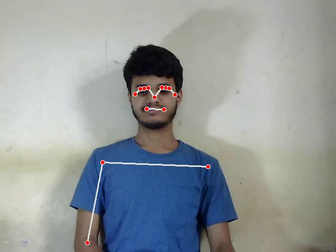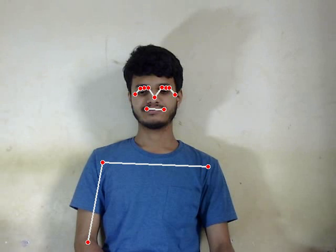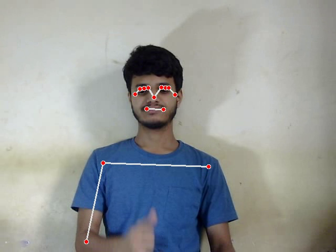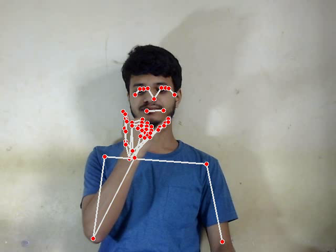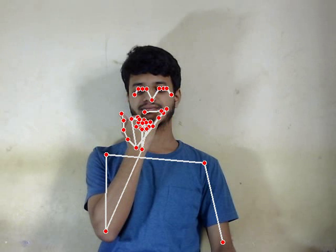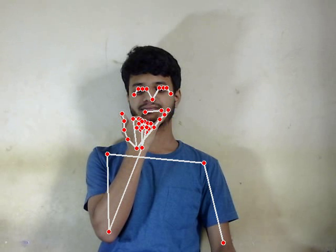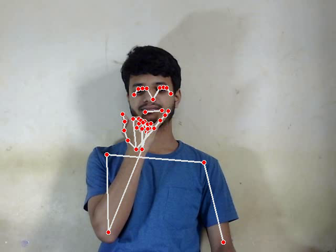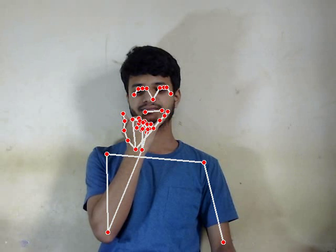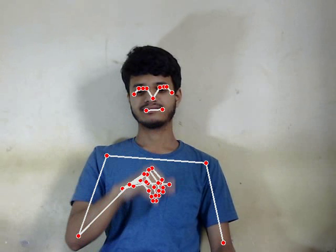wrong